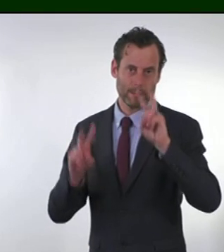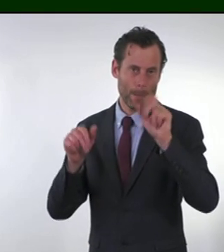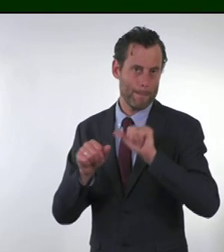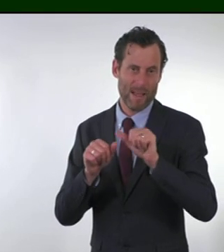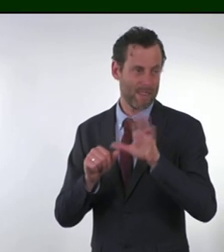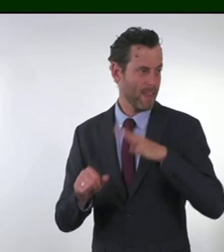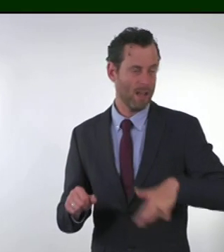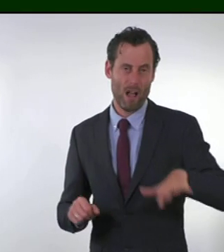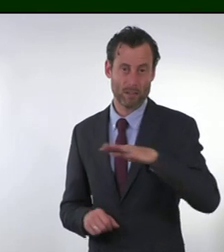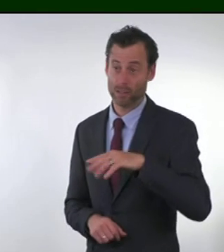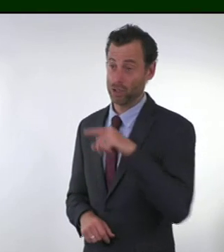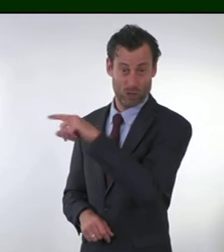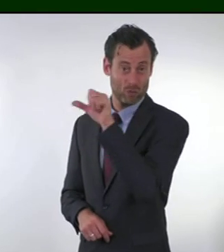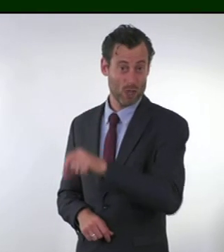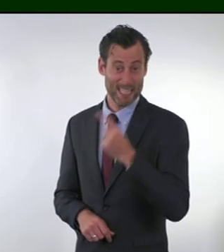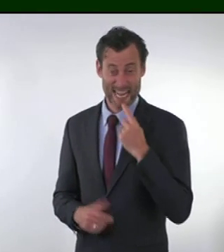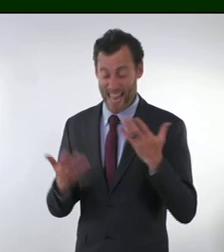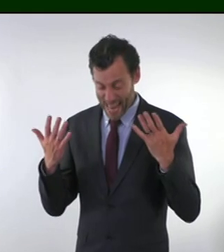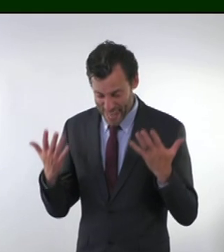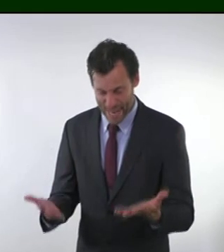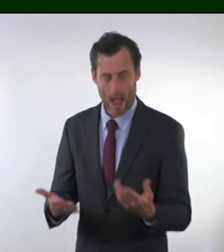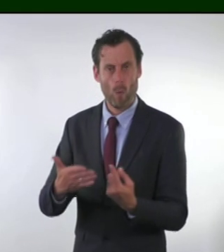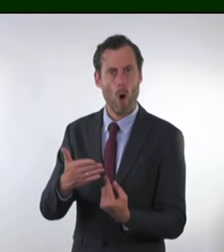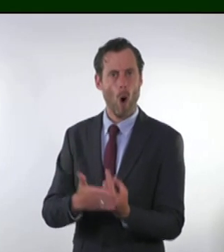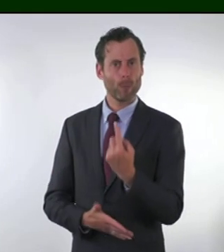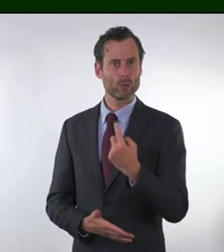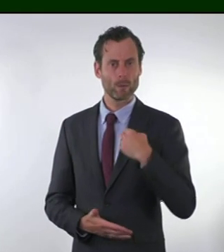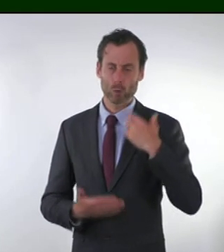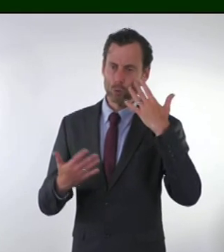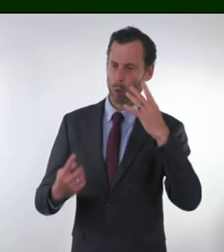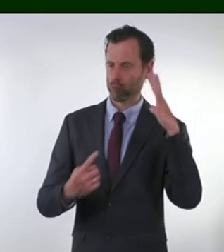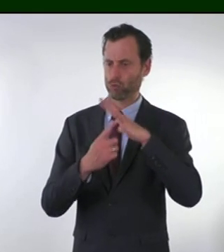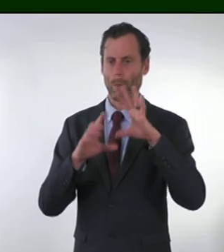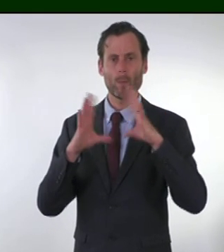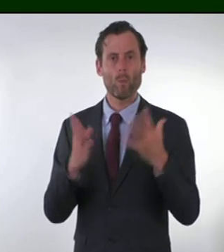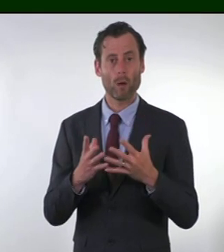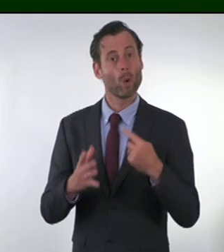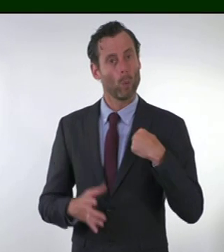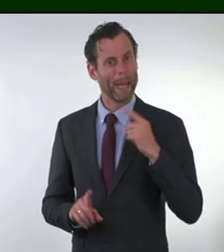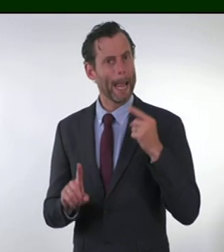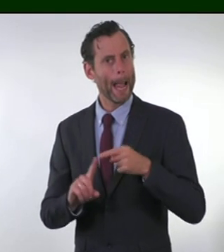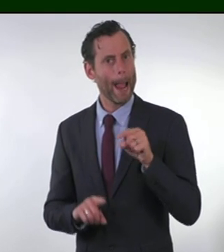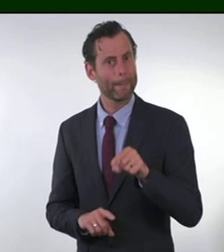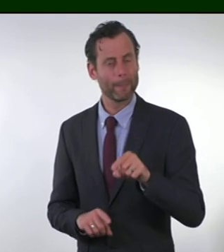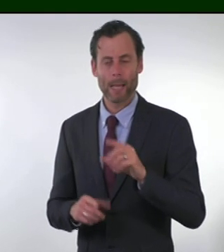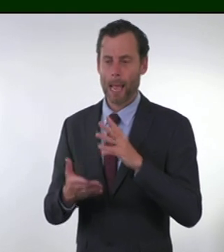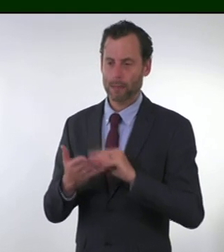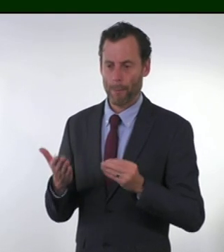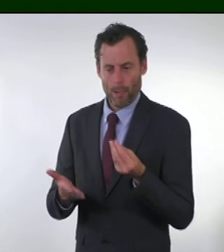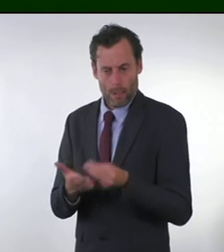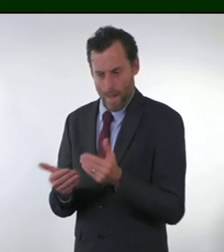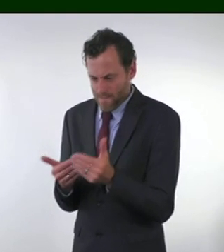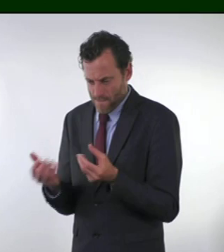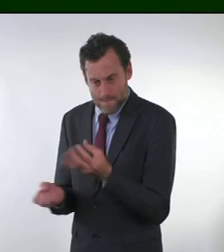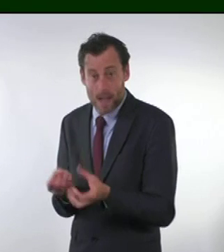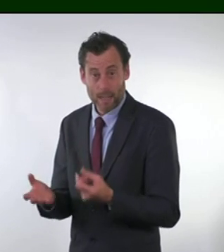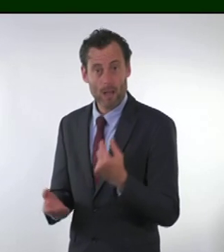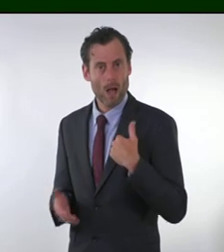This is an opportunity for us to demonstrate global leadership, and she can rest assured that we will do so, particularly on the finance track, which I am responsible for.